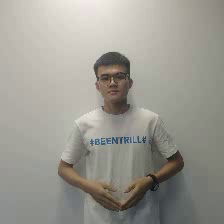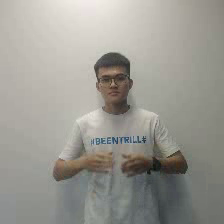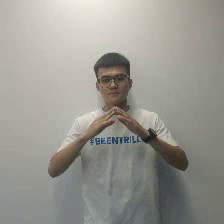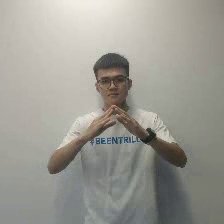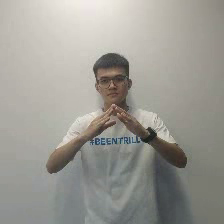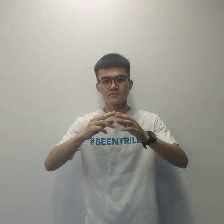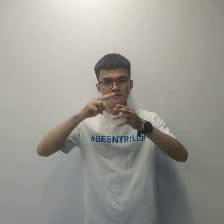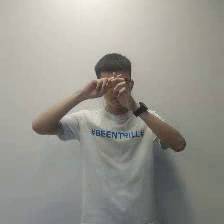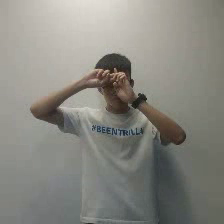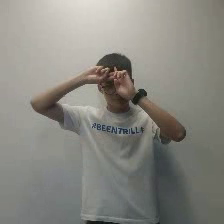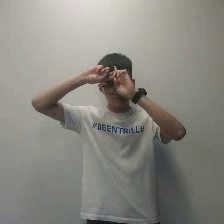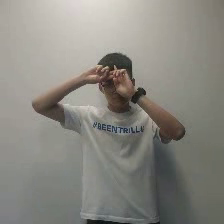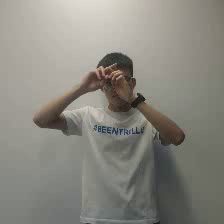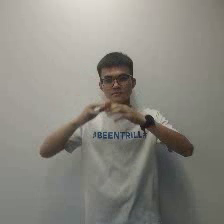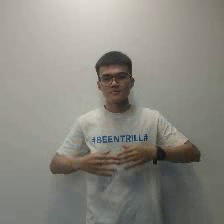Bệnh viện